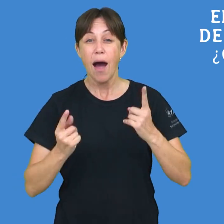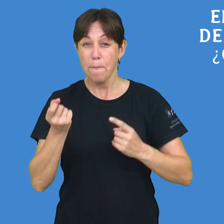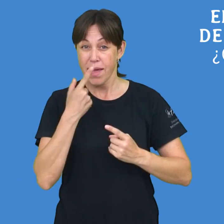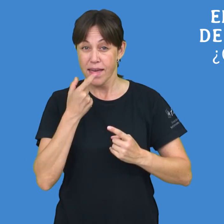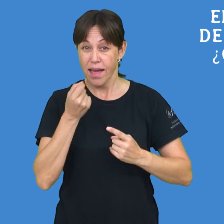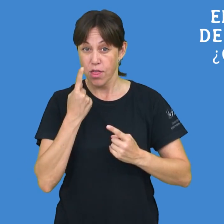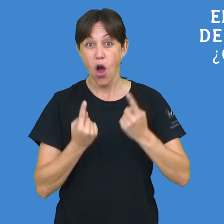droga